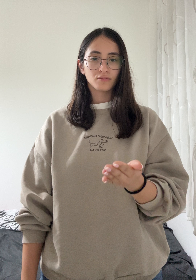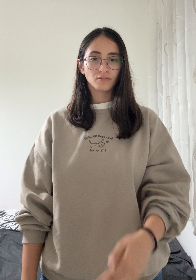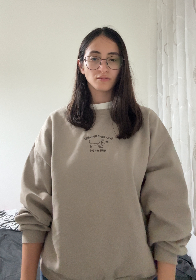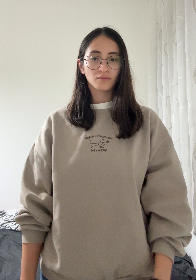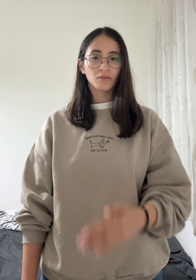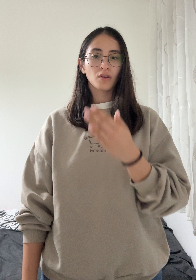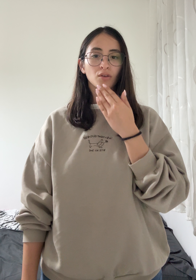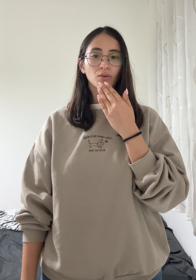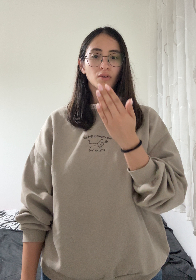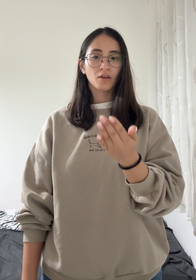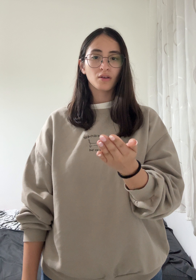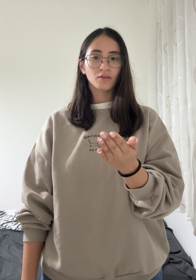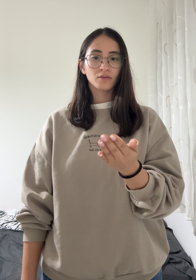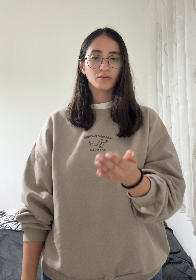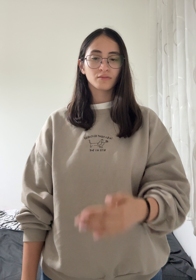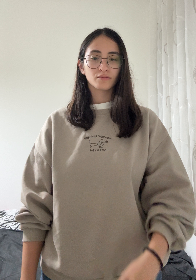תודה